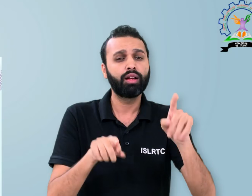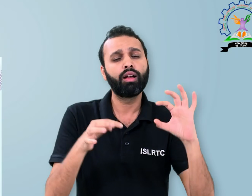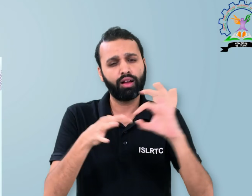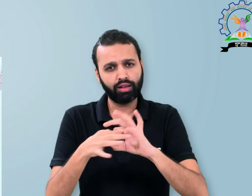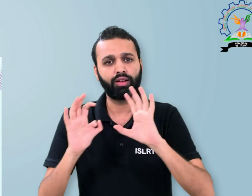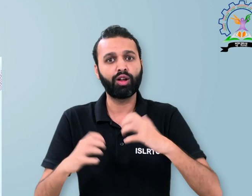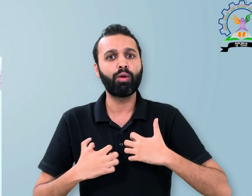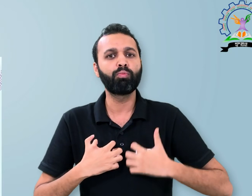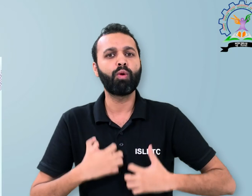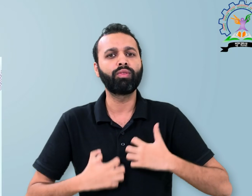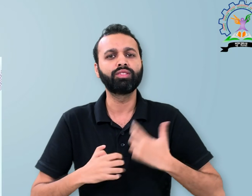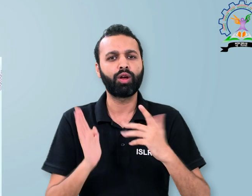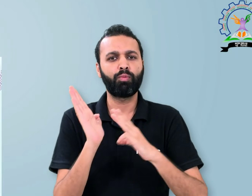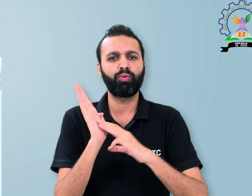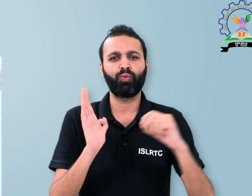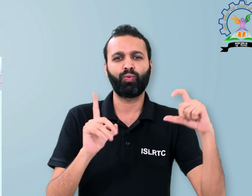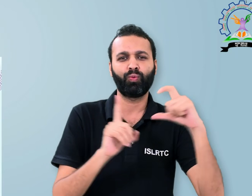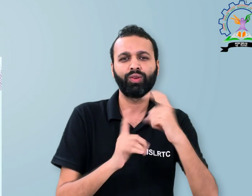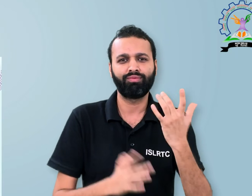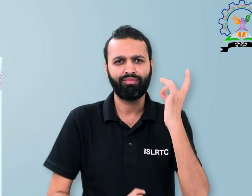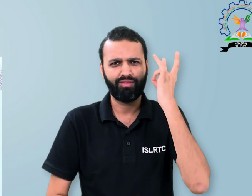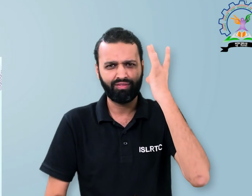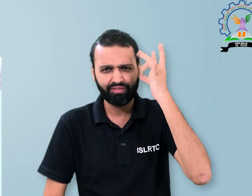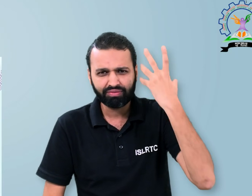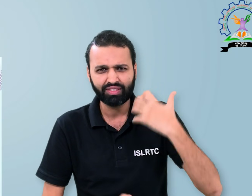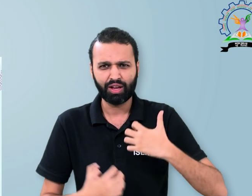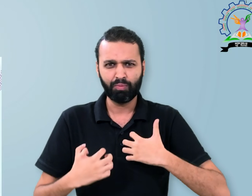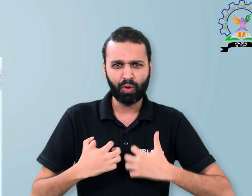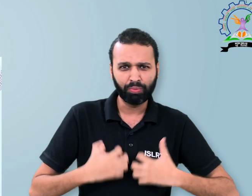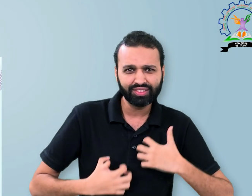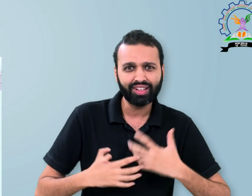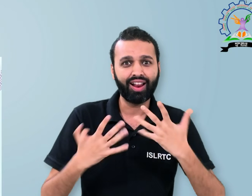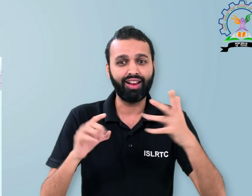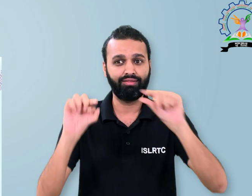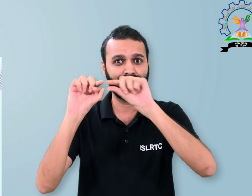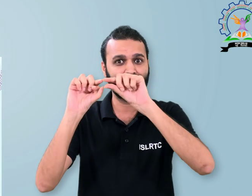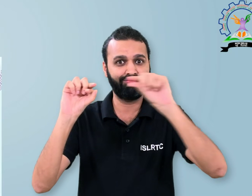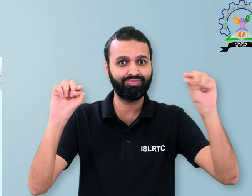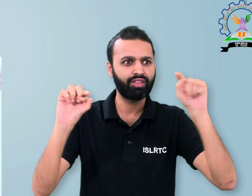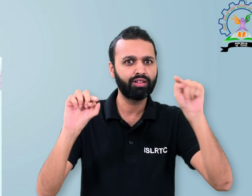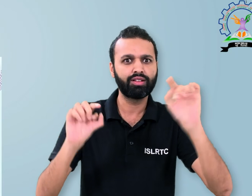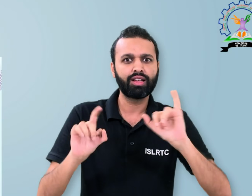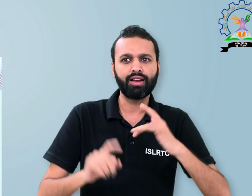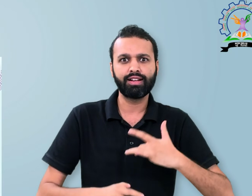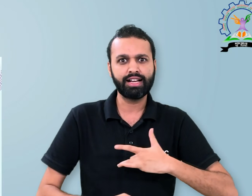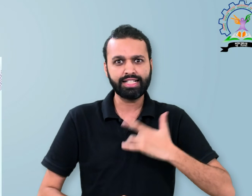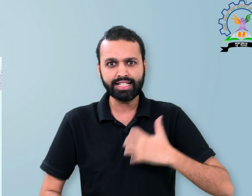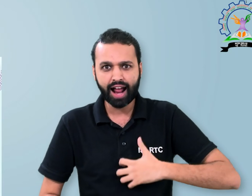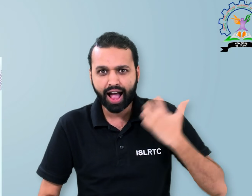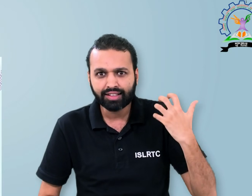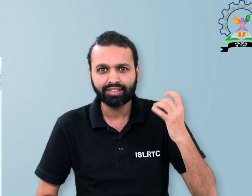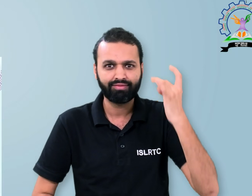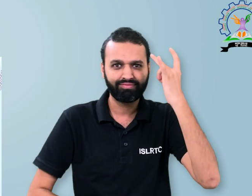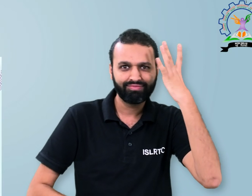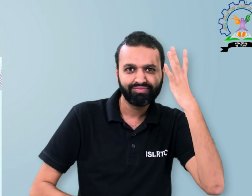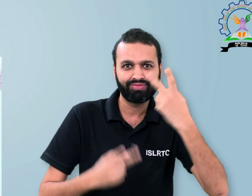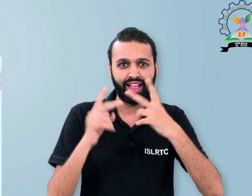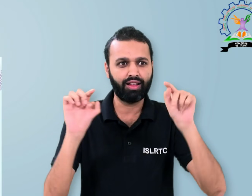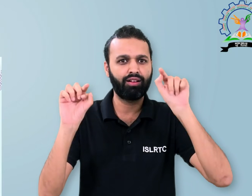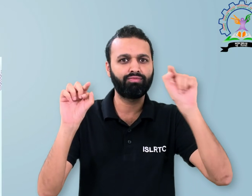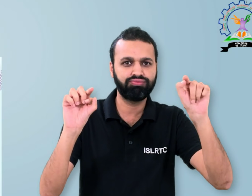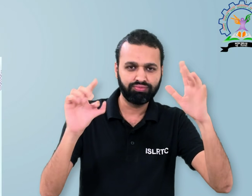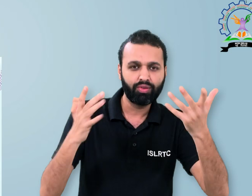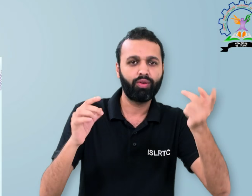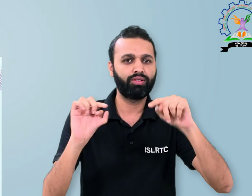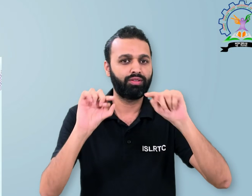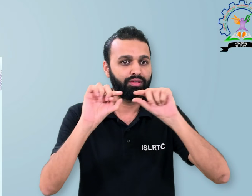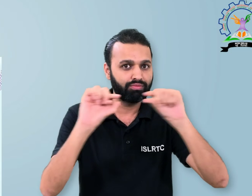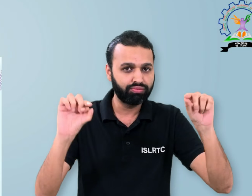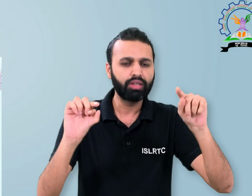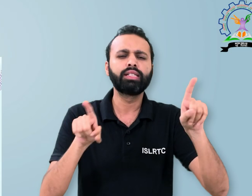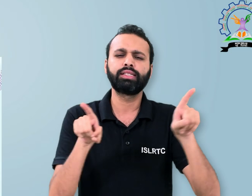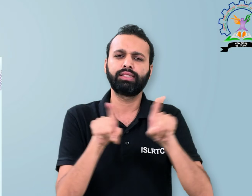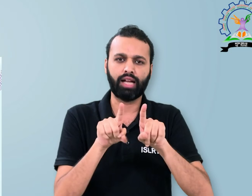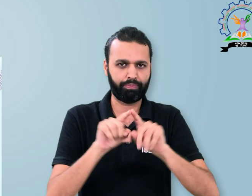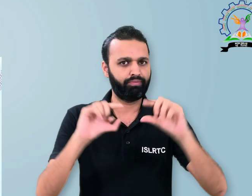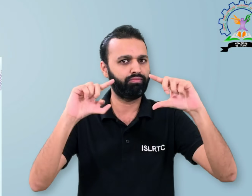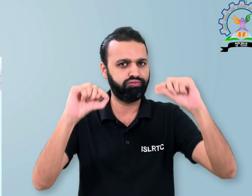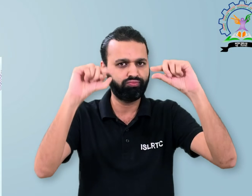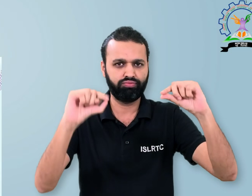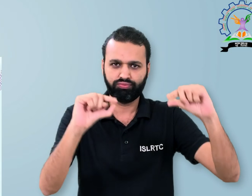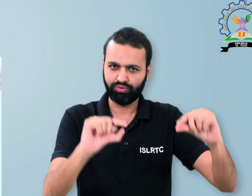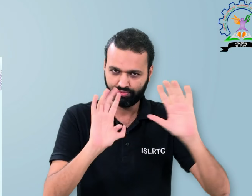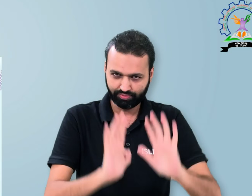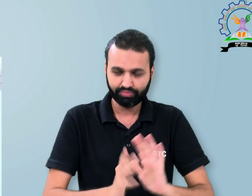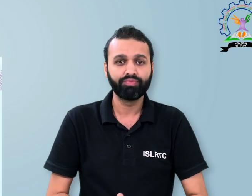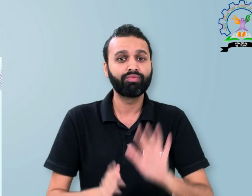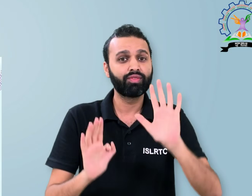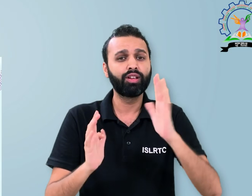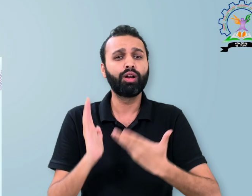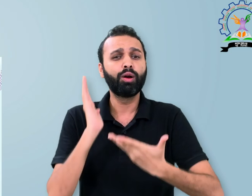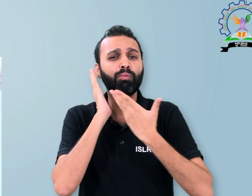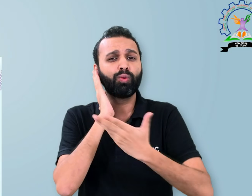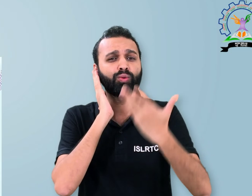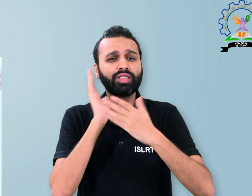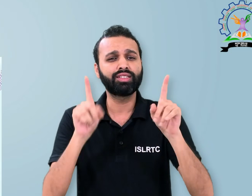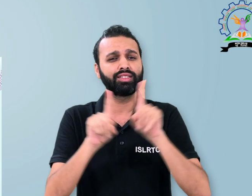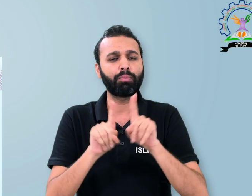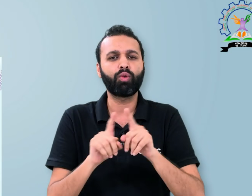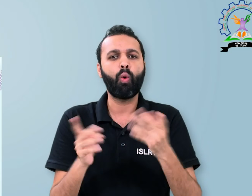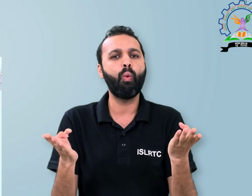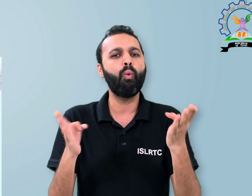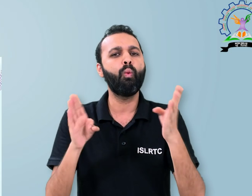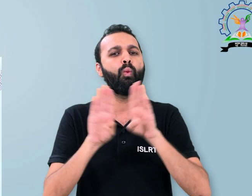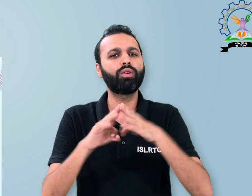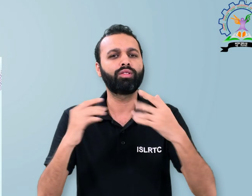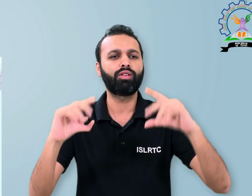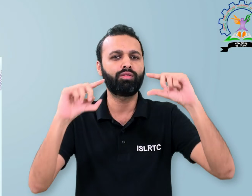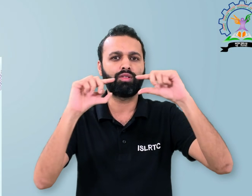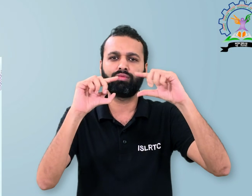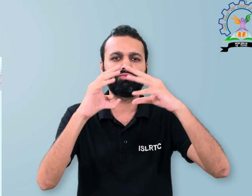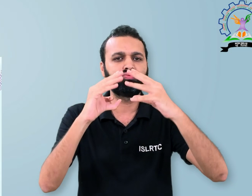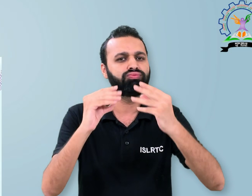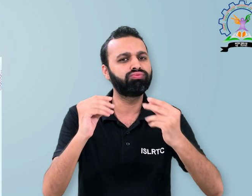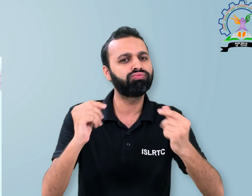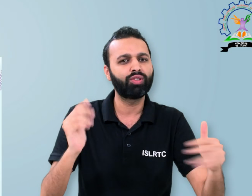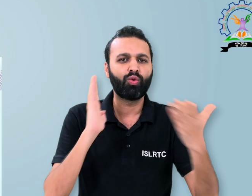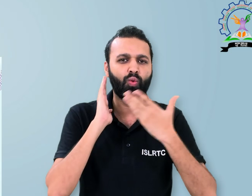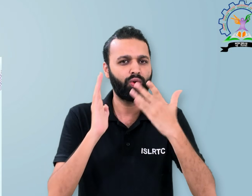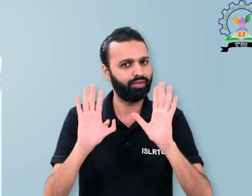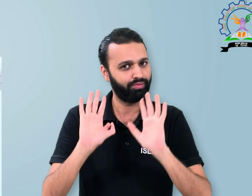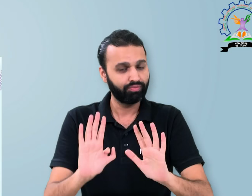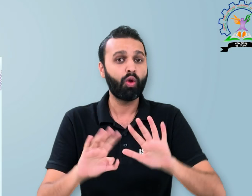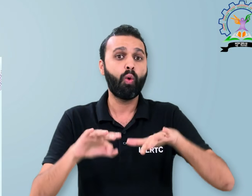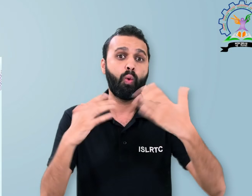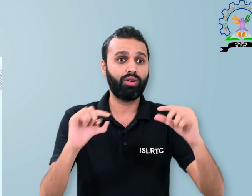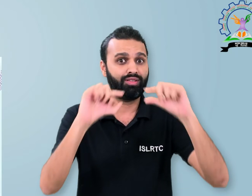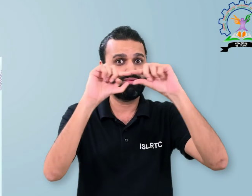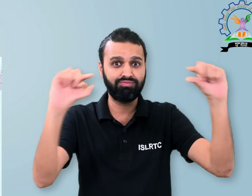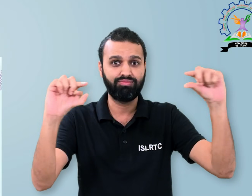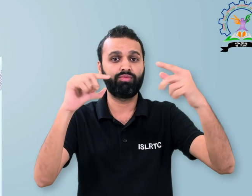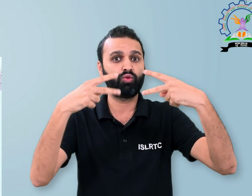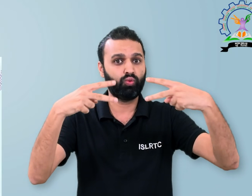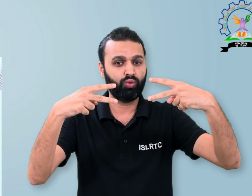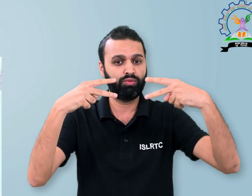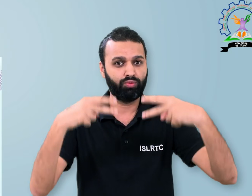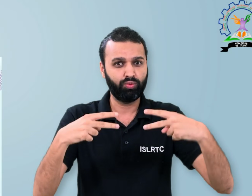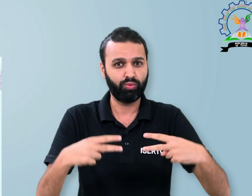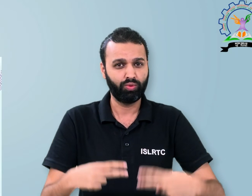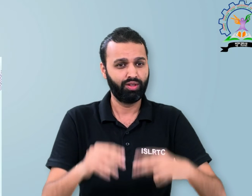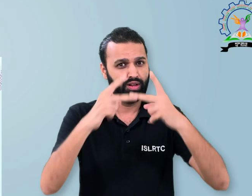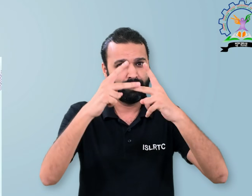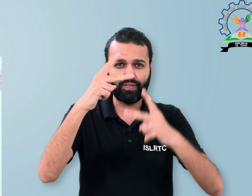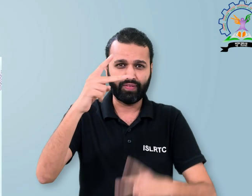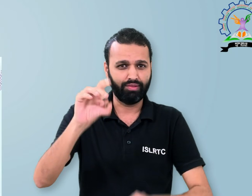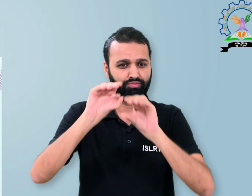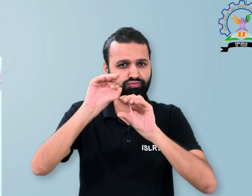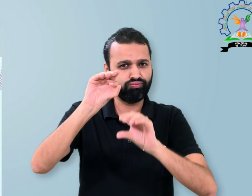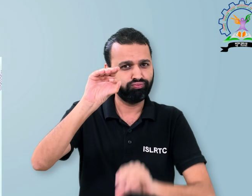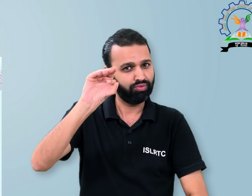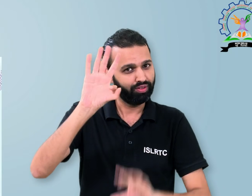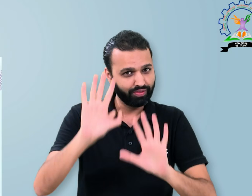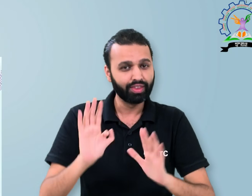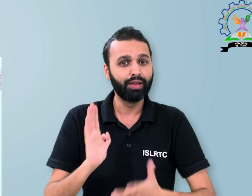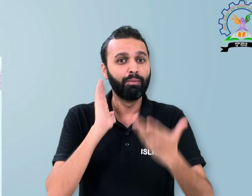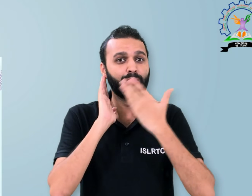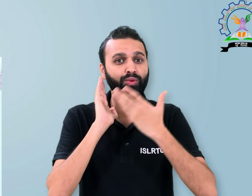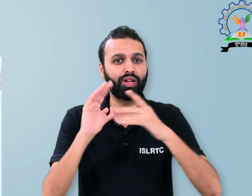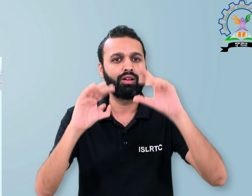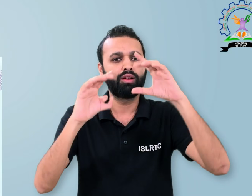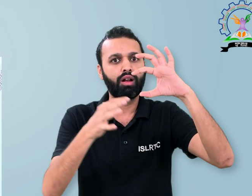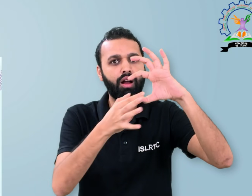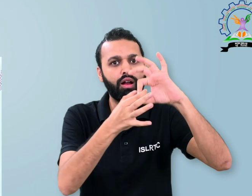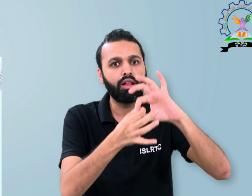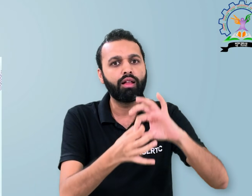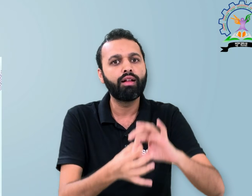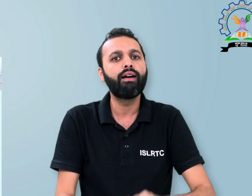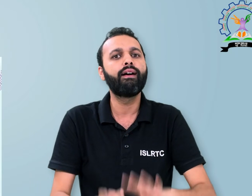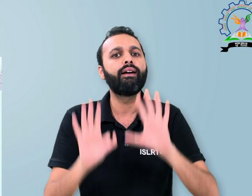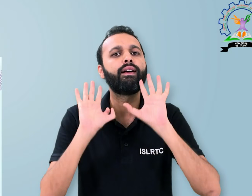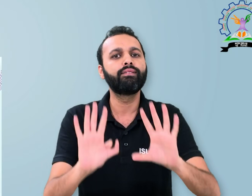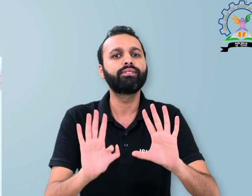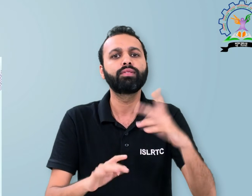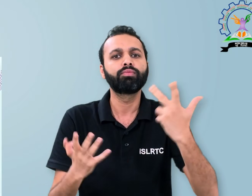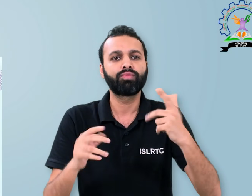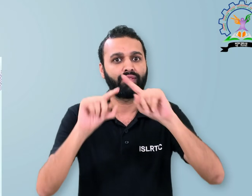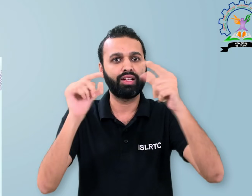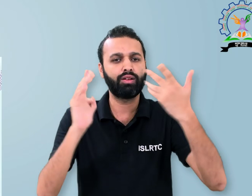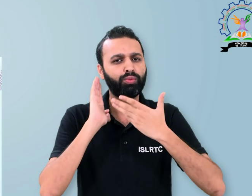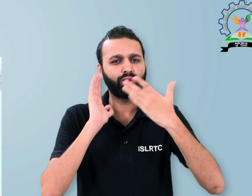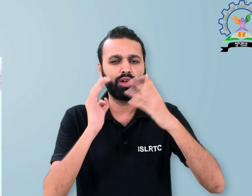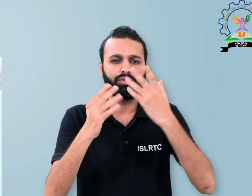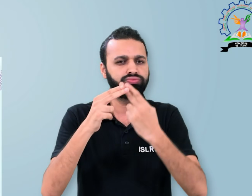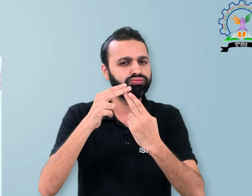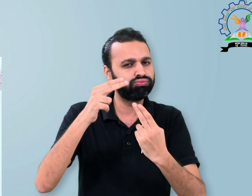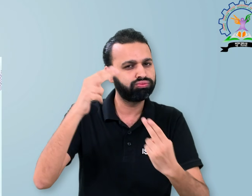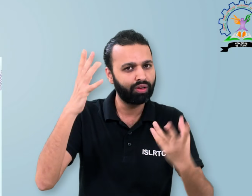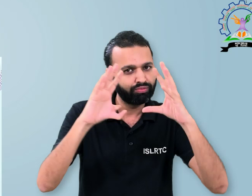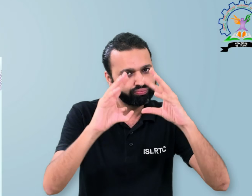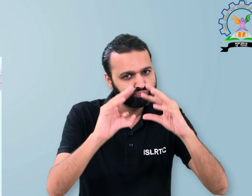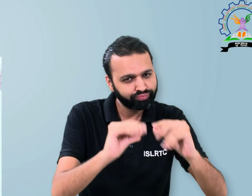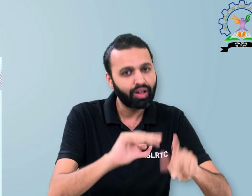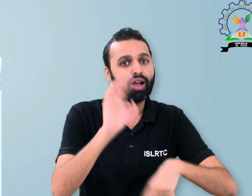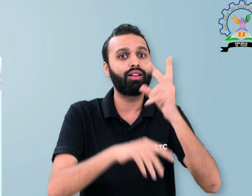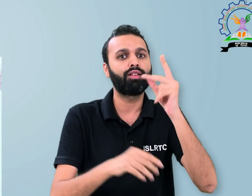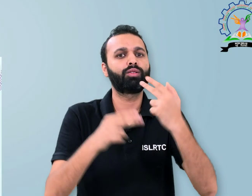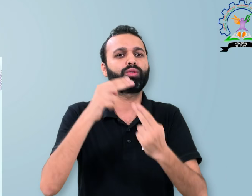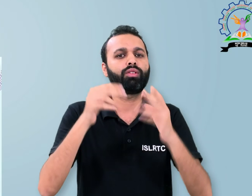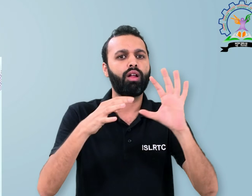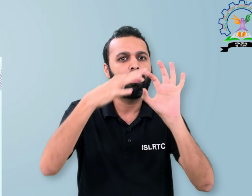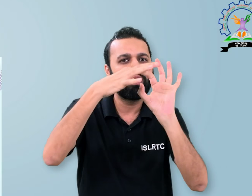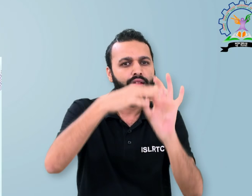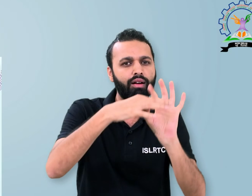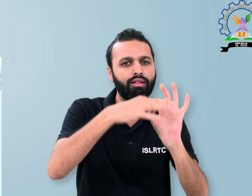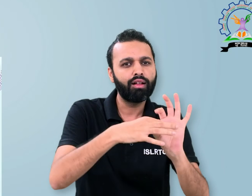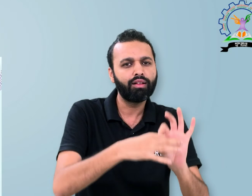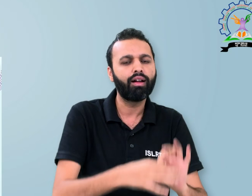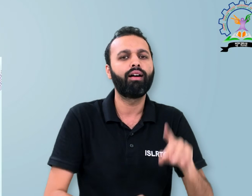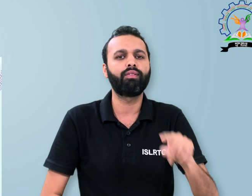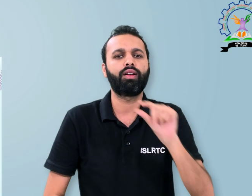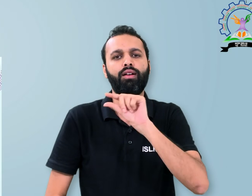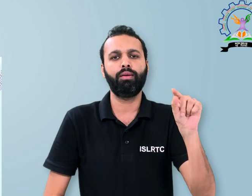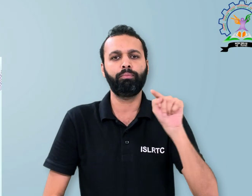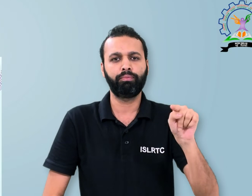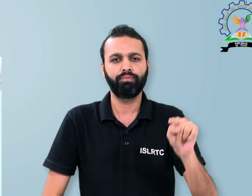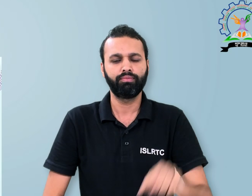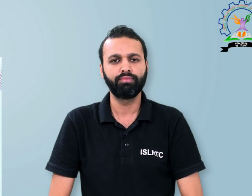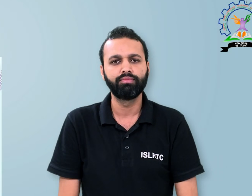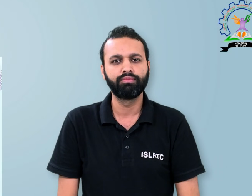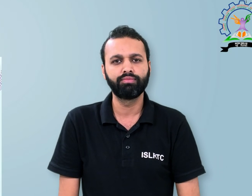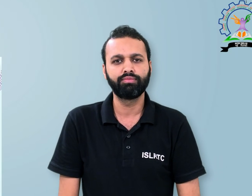These two lines often form a complete thought or idea. Couplets can stand alone as a complete poem or be part of a larger poem.